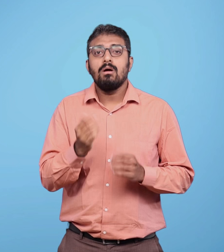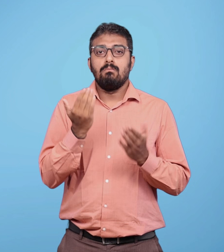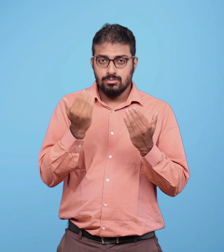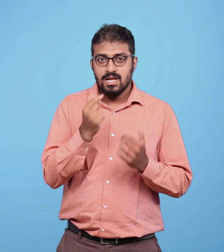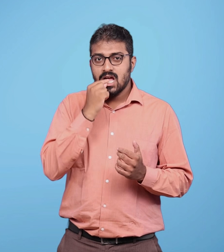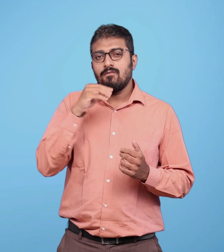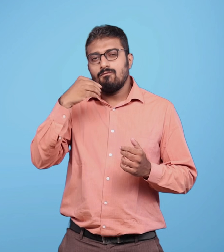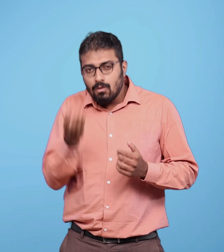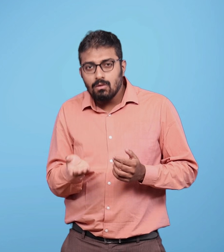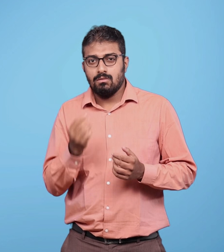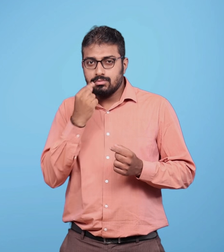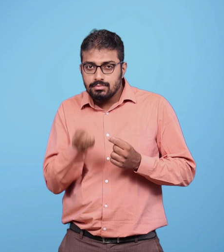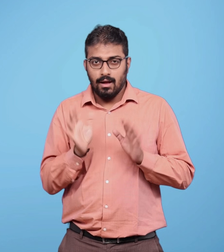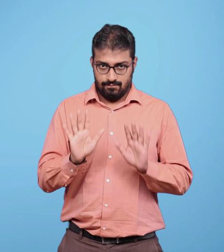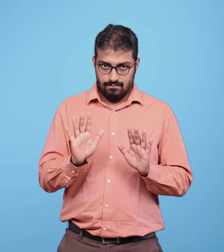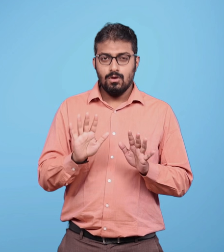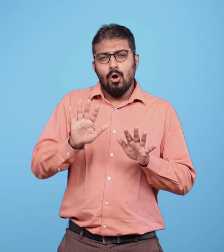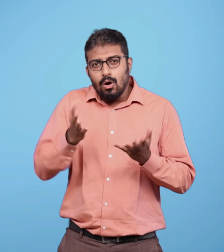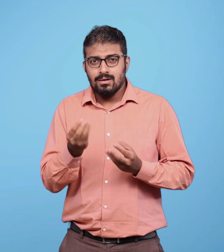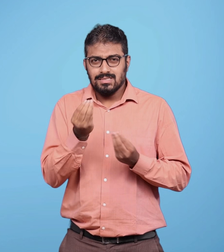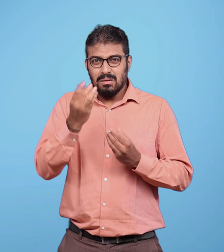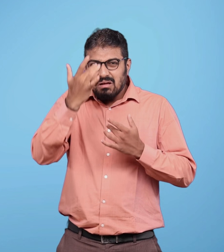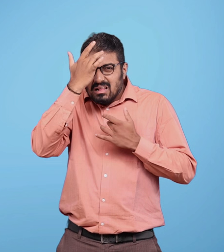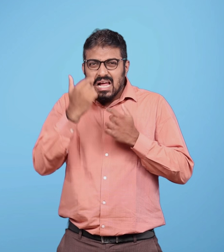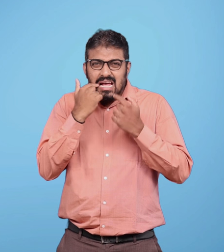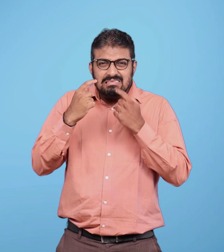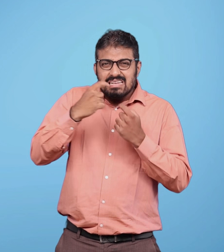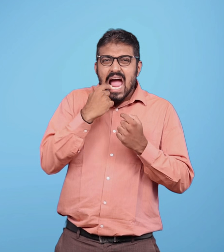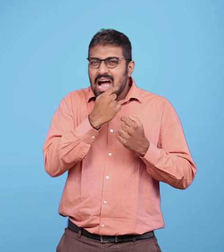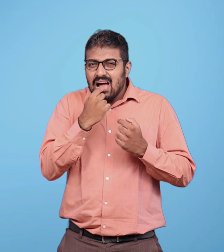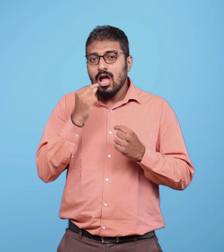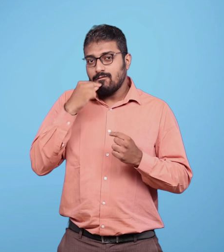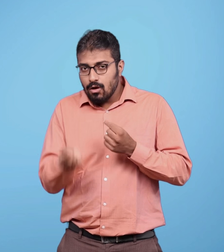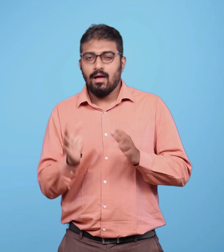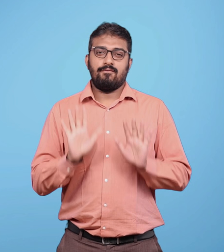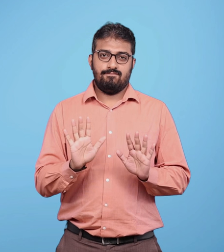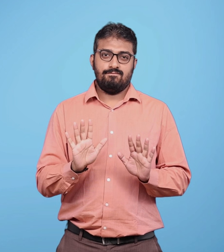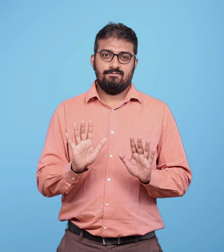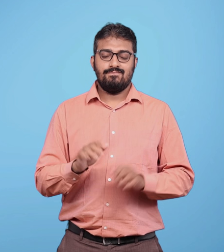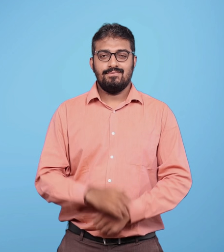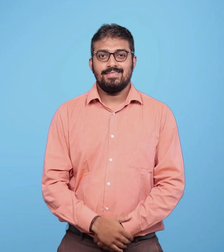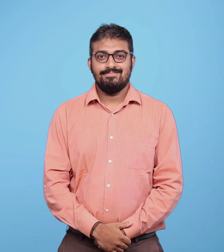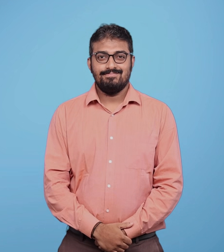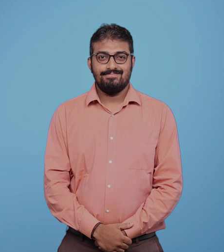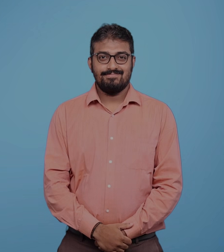throughout life or fall off during old age or due to some dental disease.